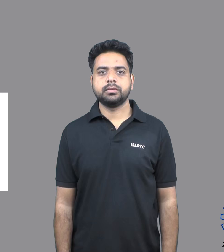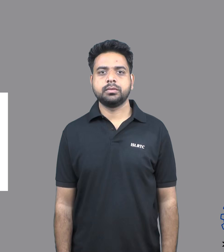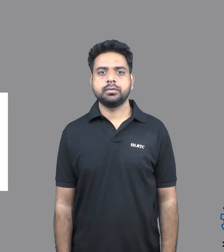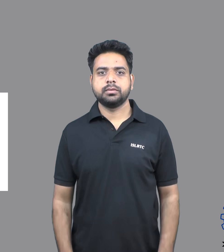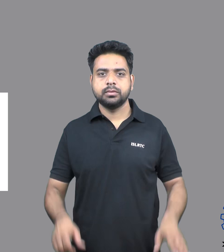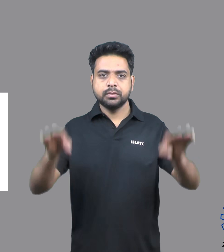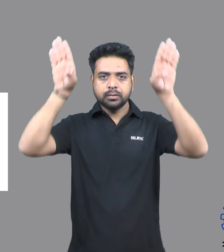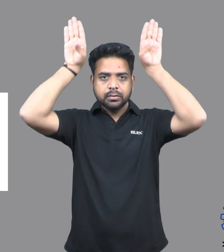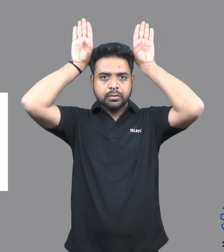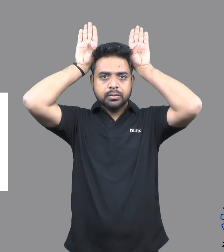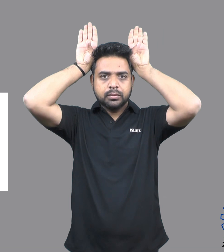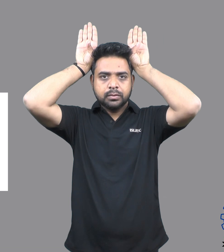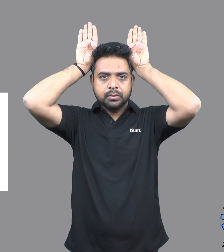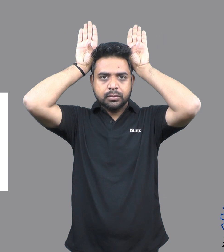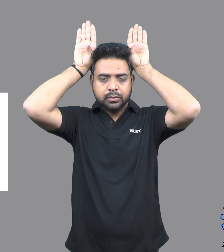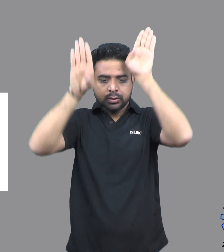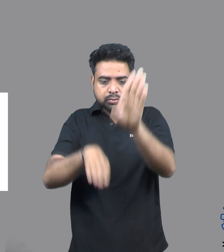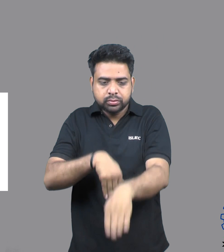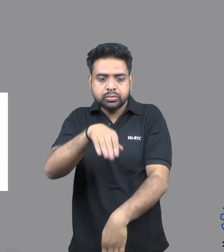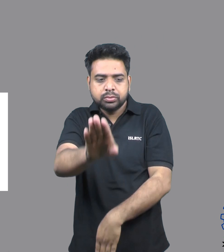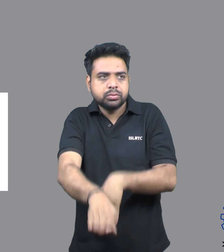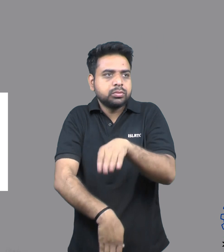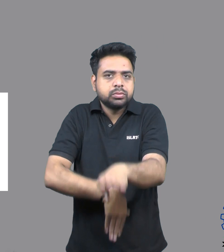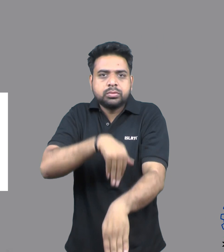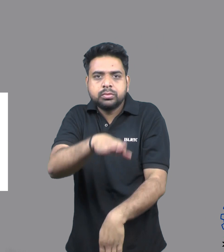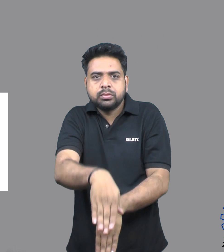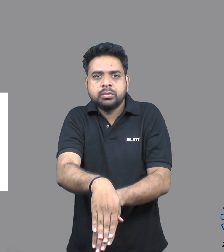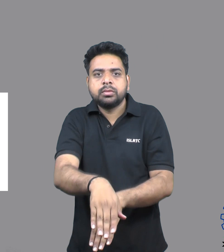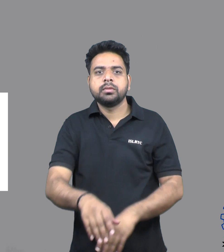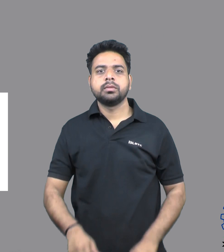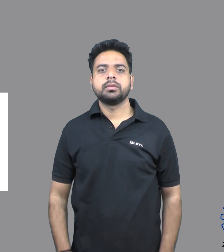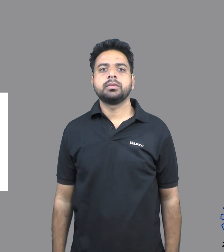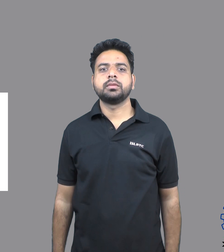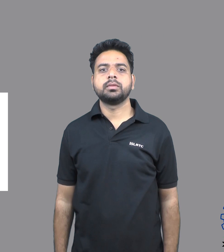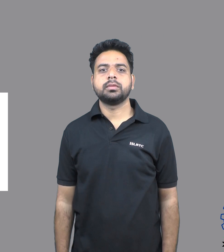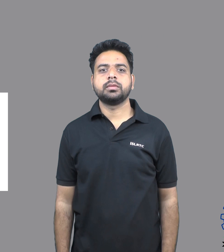Donkey